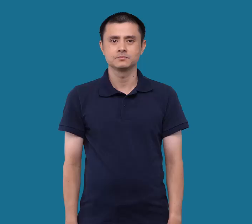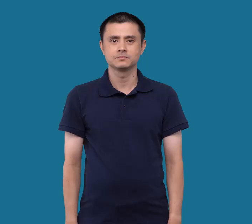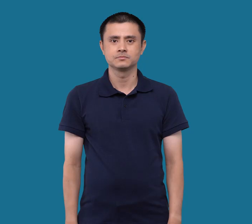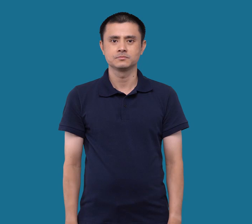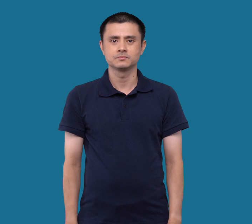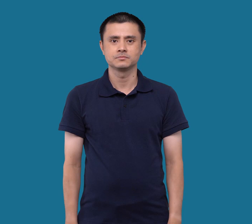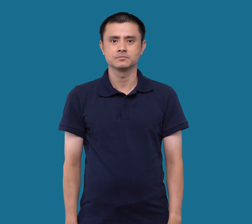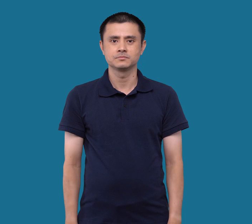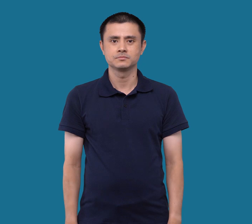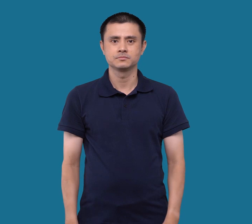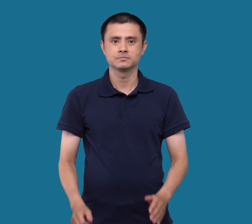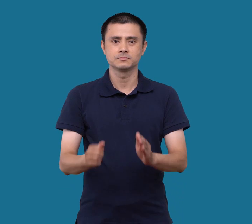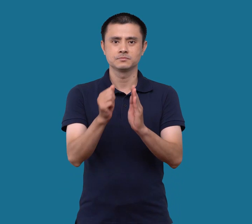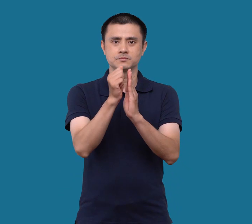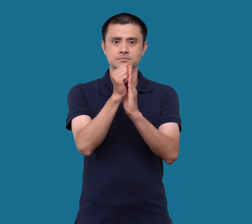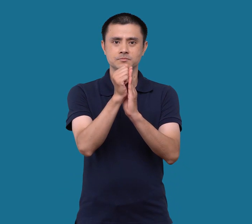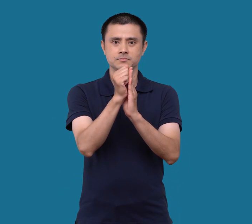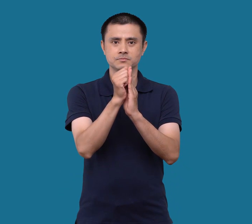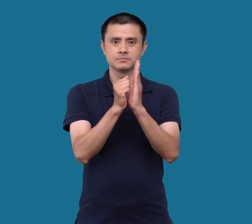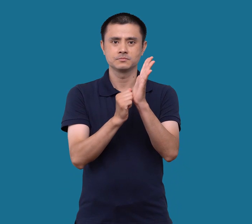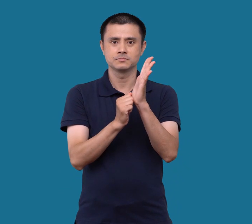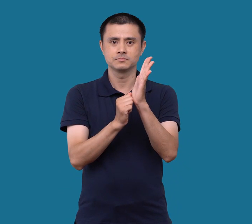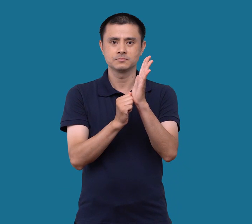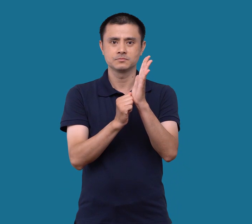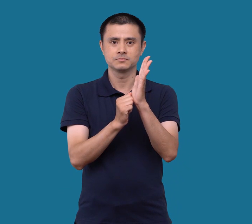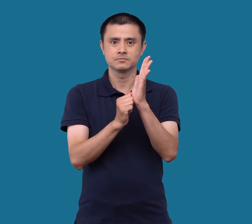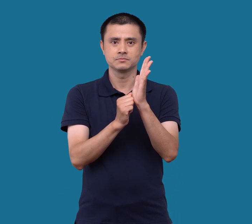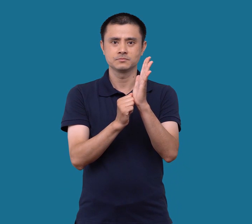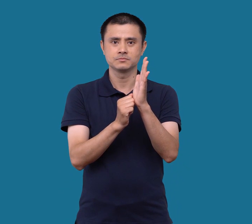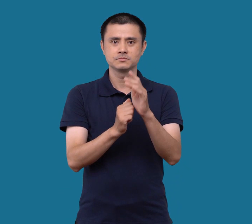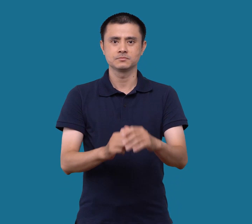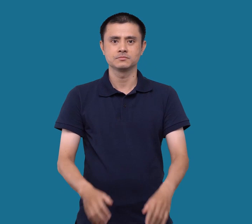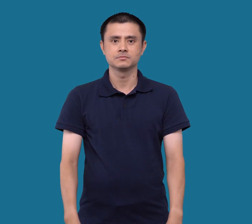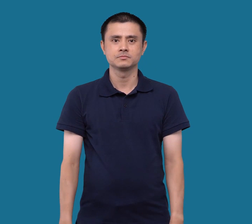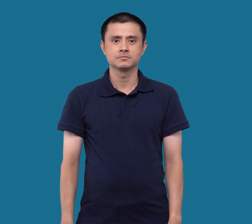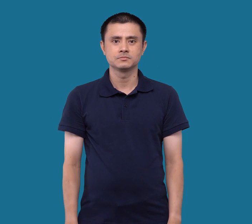bao tay (dùng cho trẻ sơ sinh)